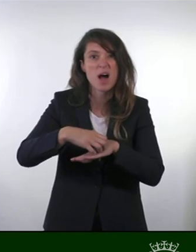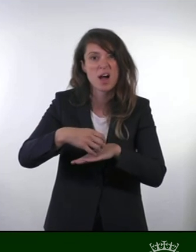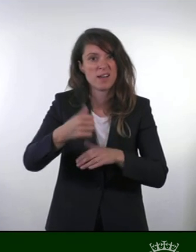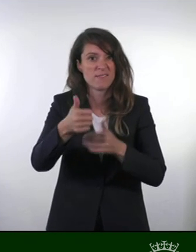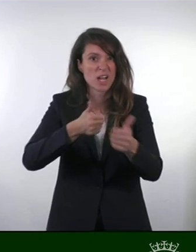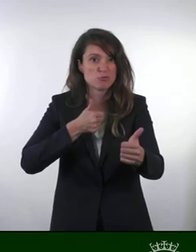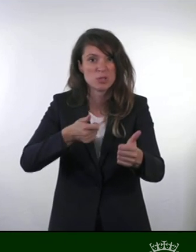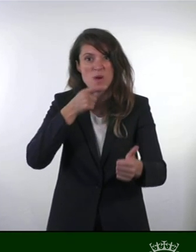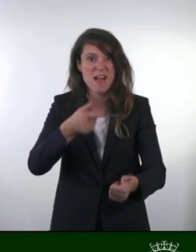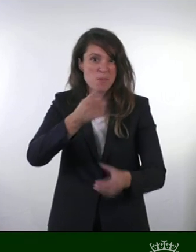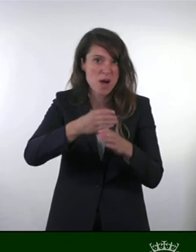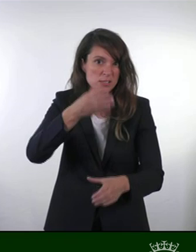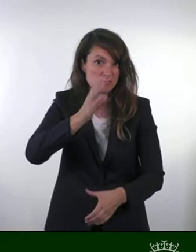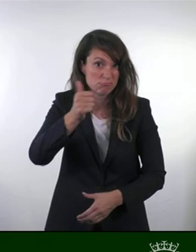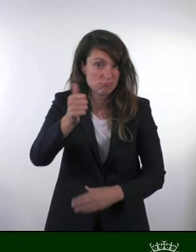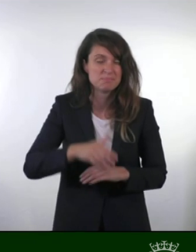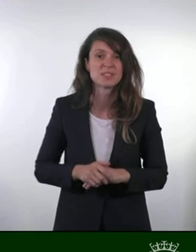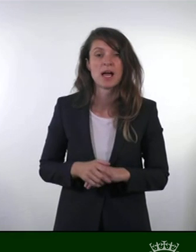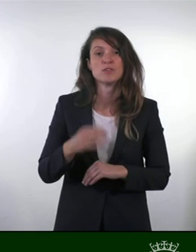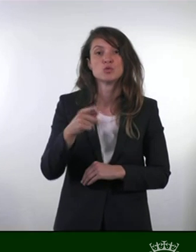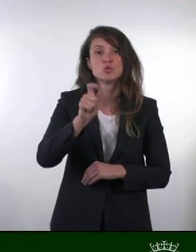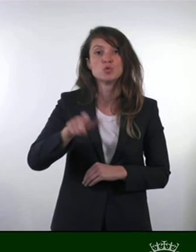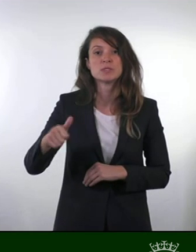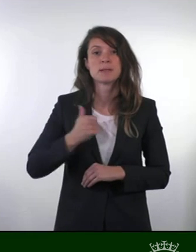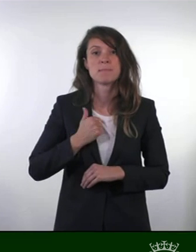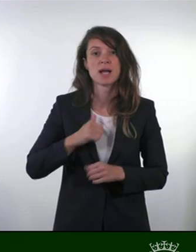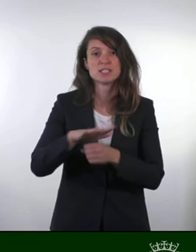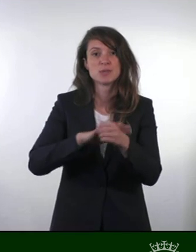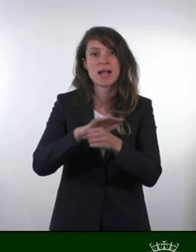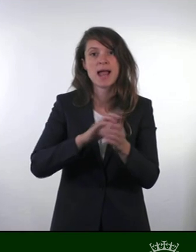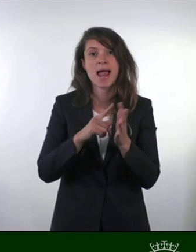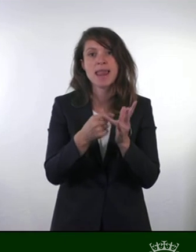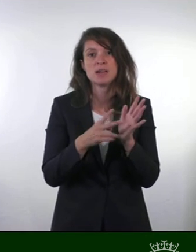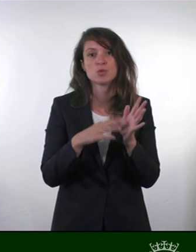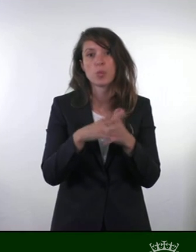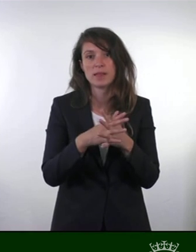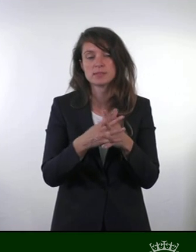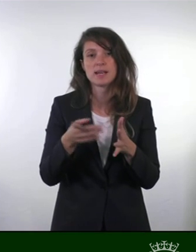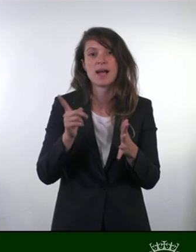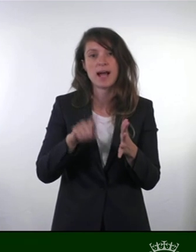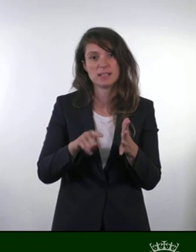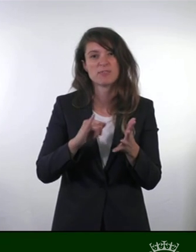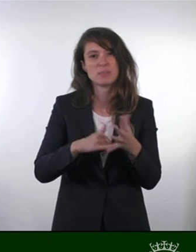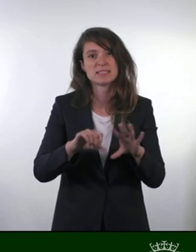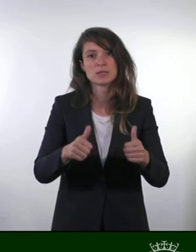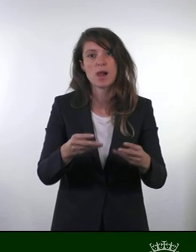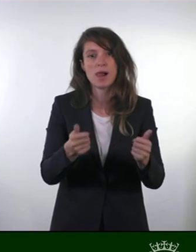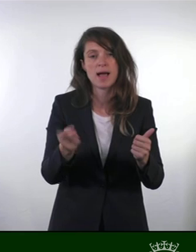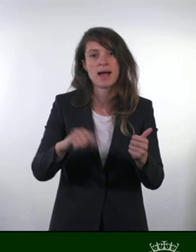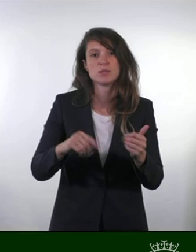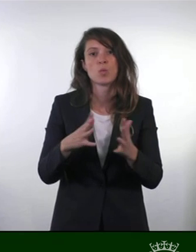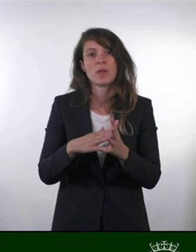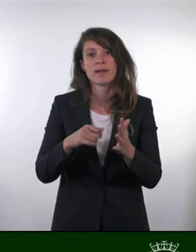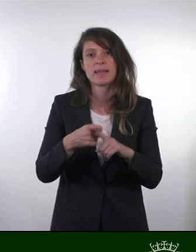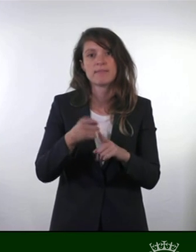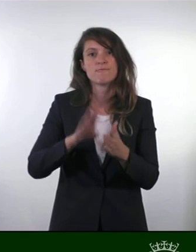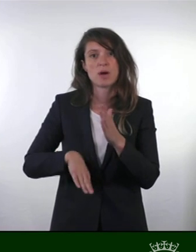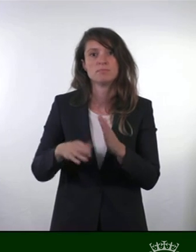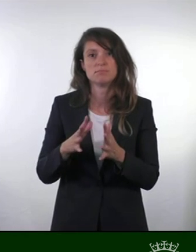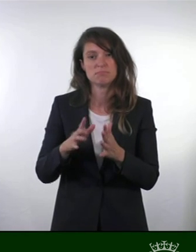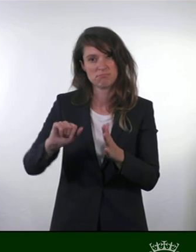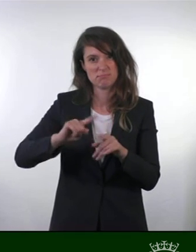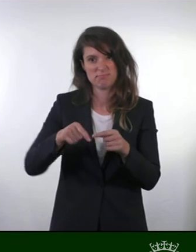I was recently contacted by two students in my constituency, Elliot Wilkes from Sandwell Academy and Will Gill from Q3 Academy Tipton.